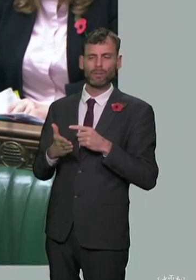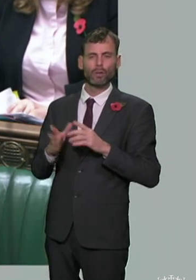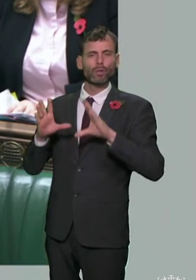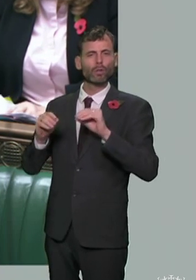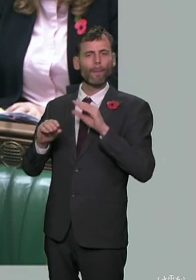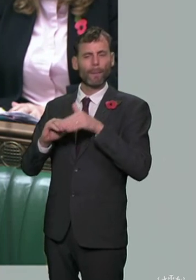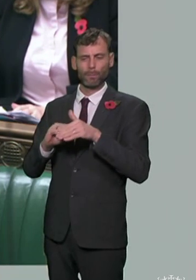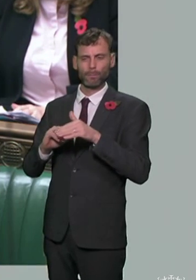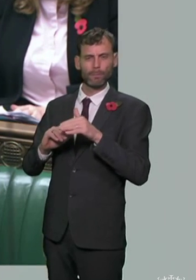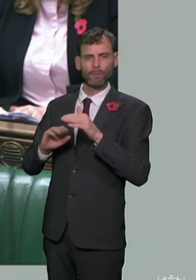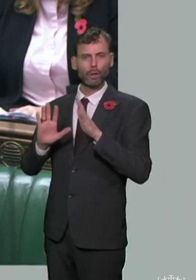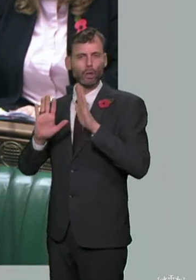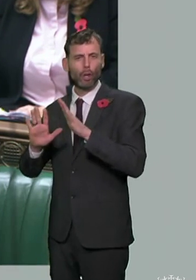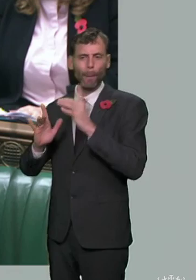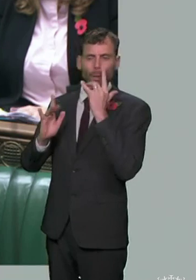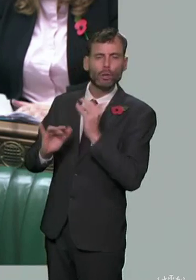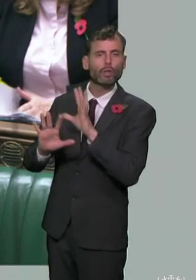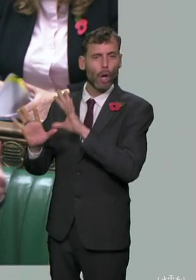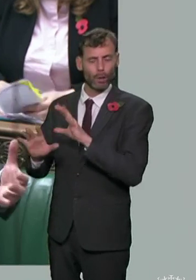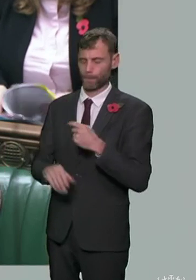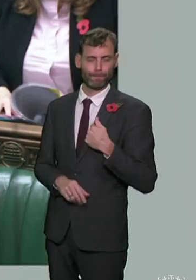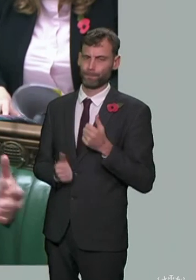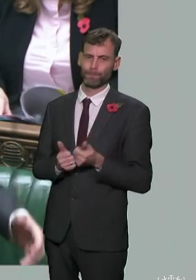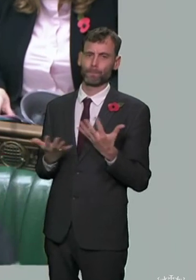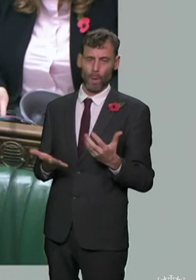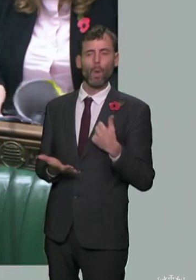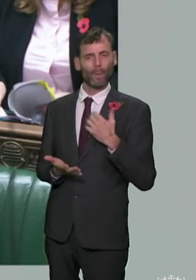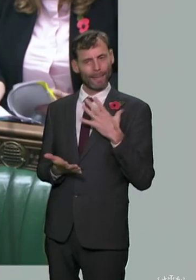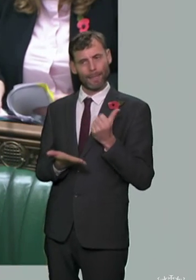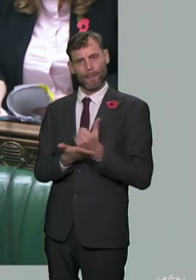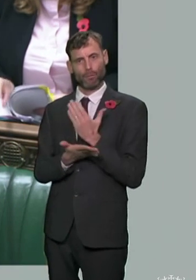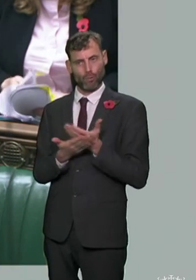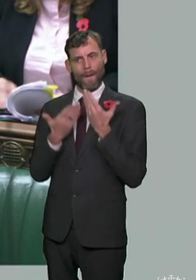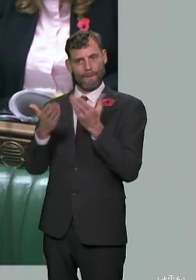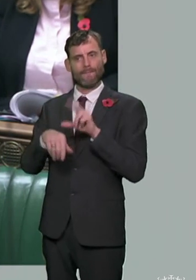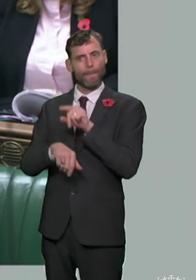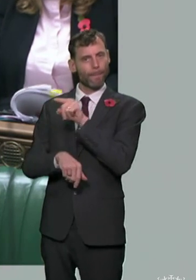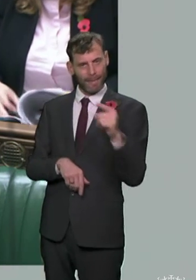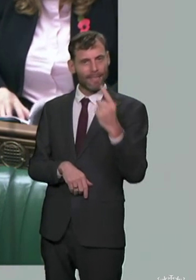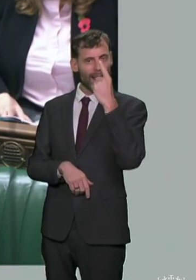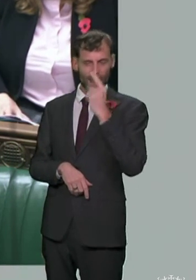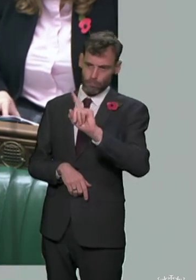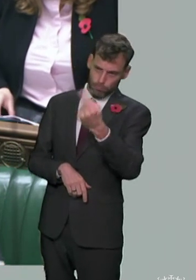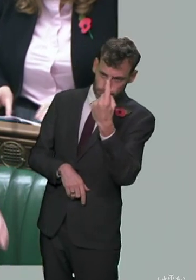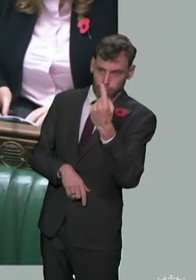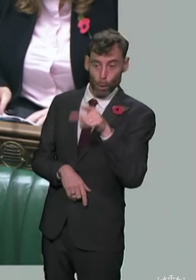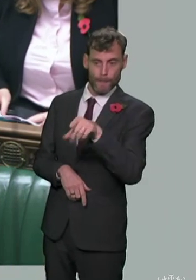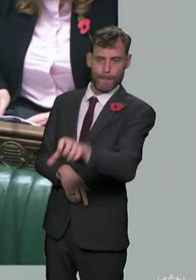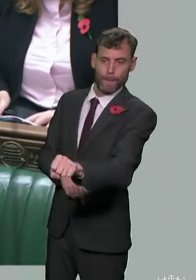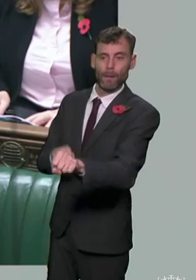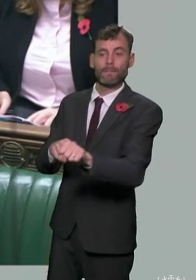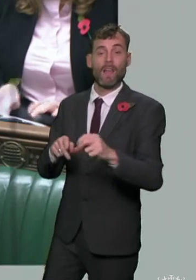We need to make sure that stop and search is part of the armoury of police options when it comes to stopping knife crime.